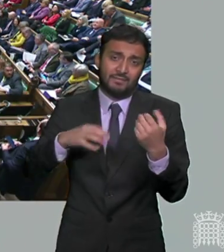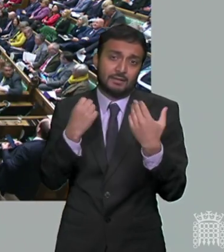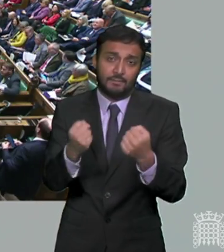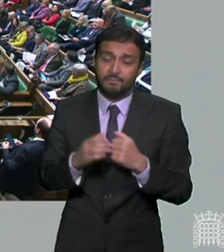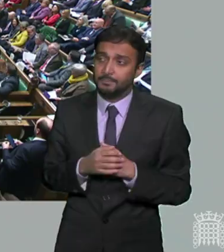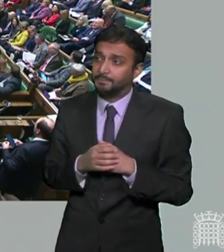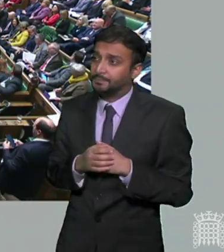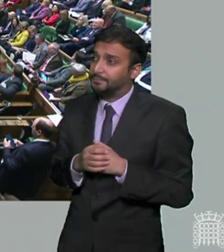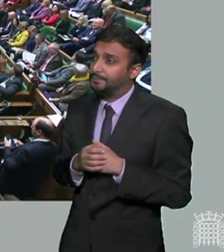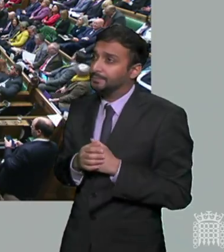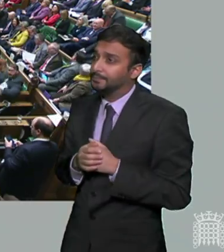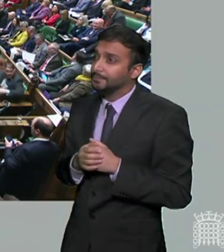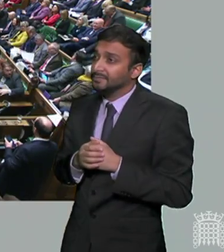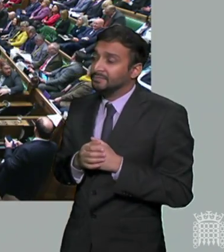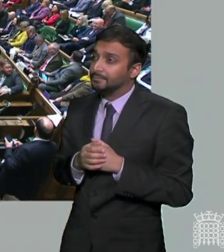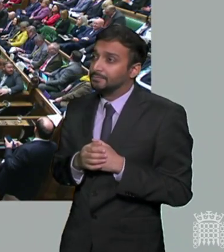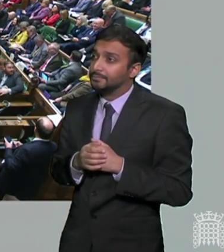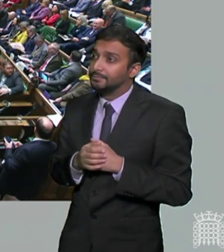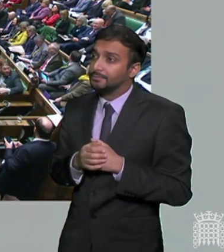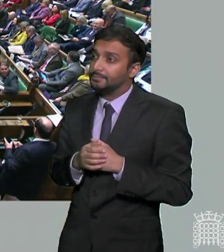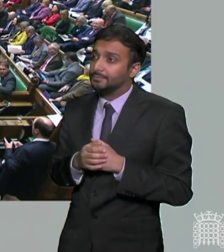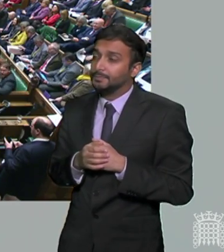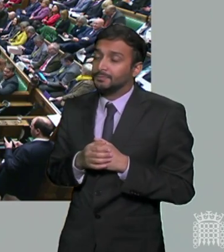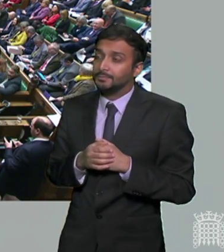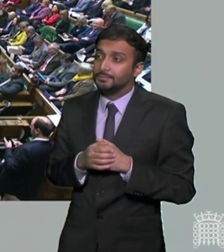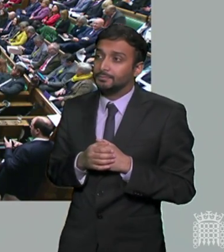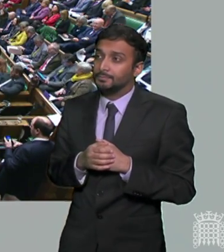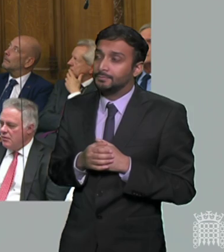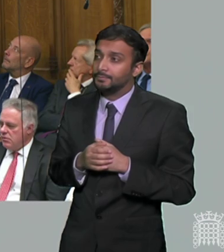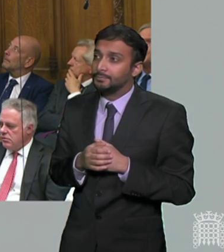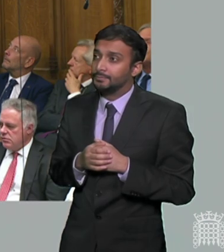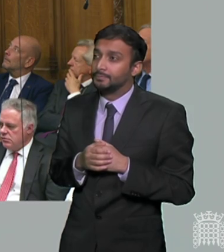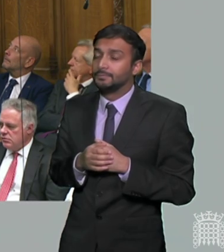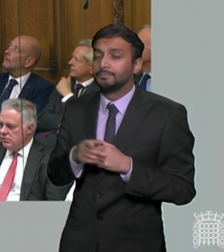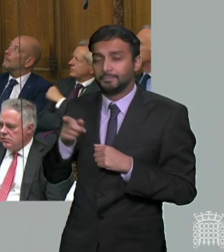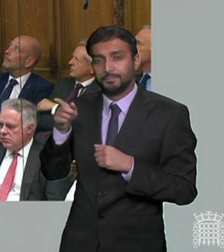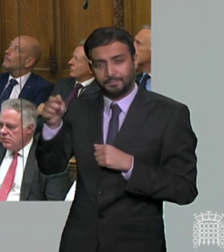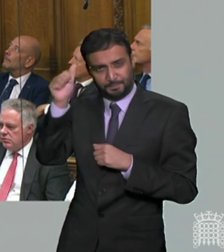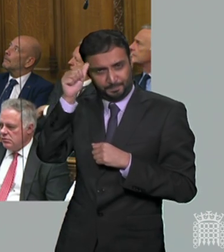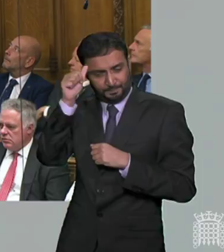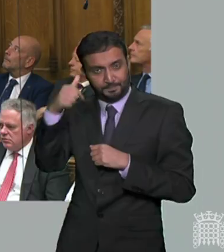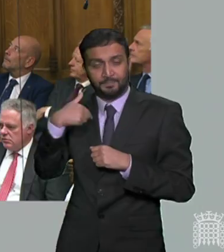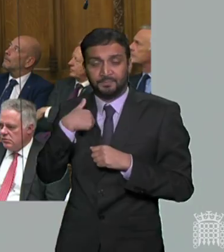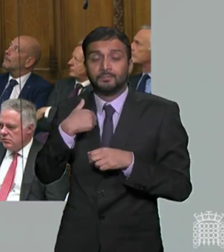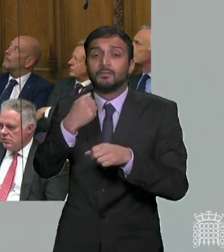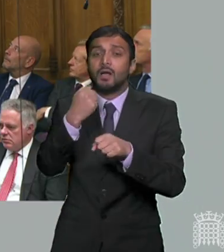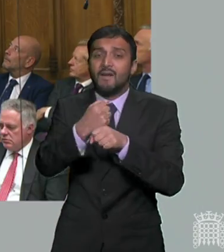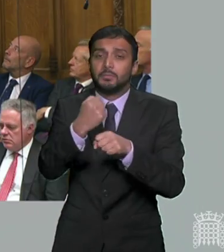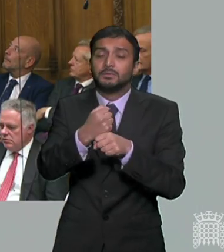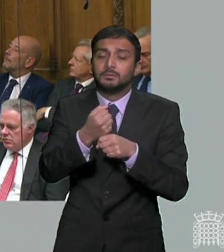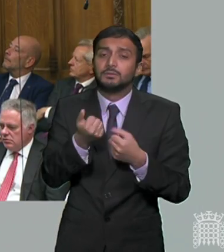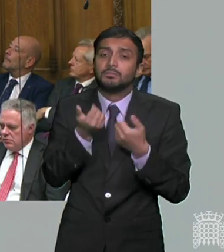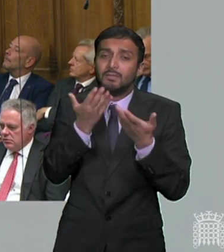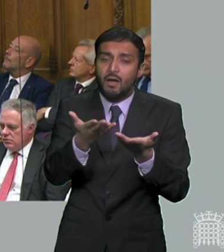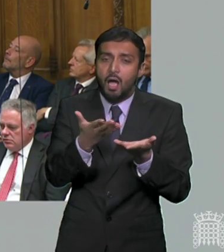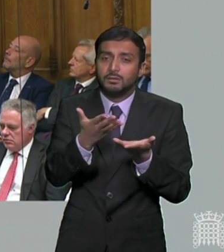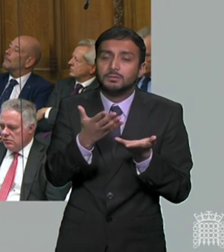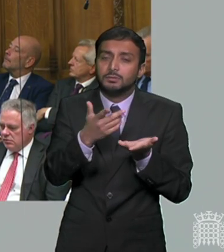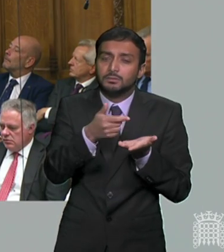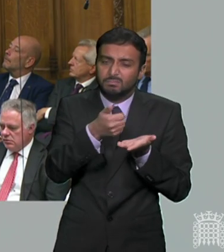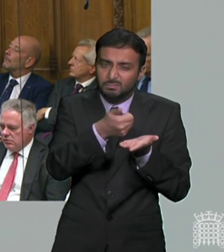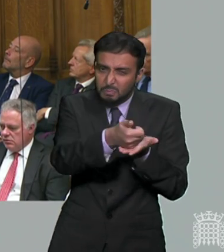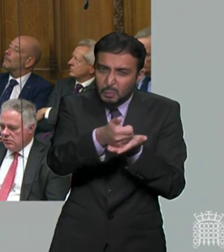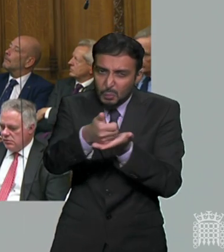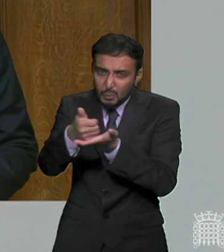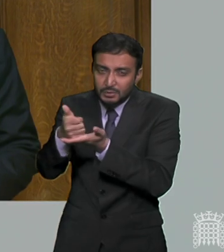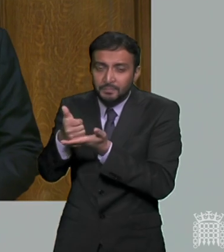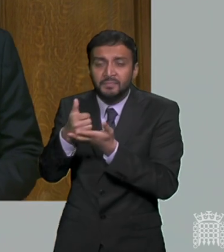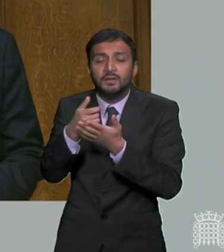My right honourable Friend will be aware that the Government provide slim financial support across five firms for small modular reactors.